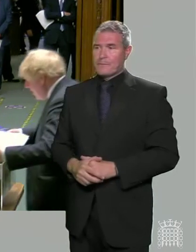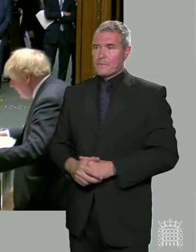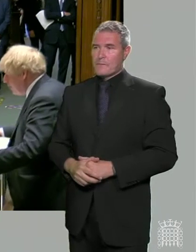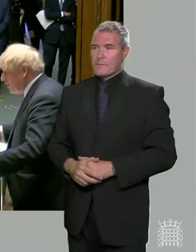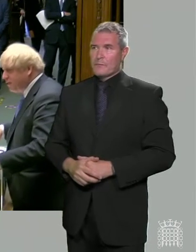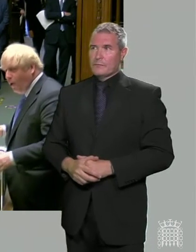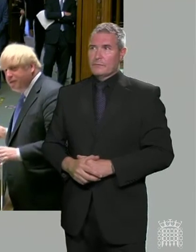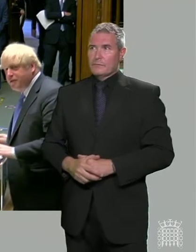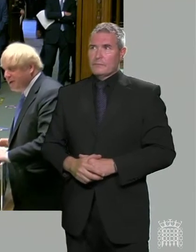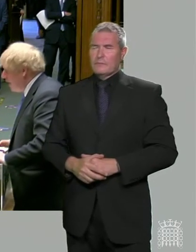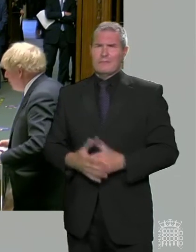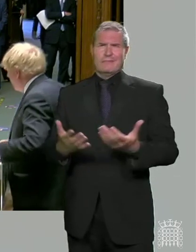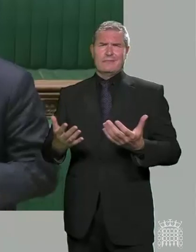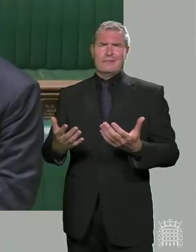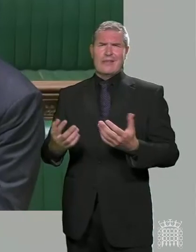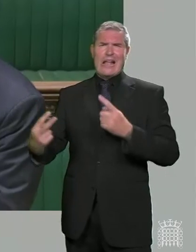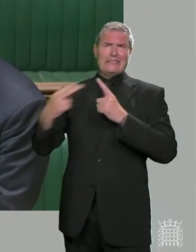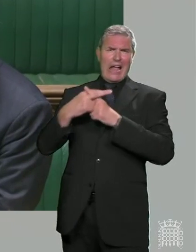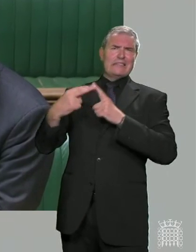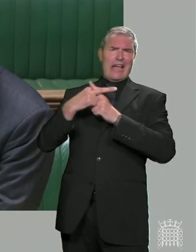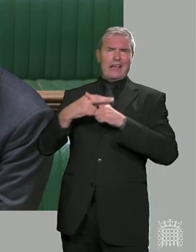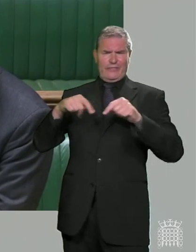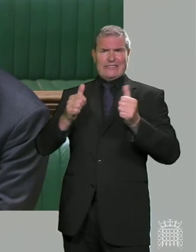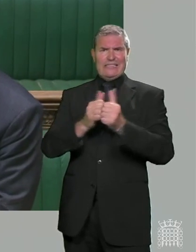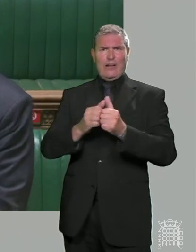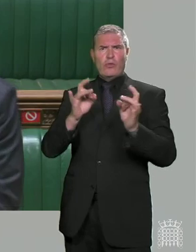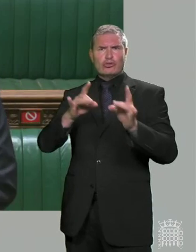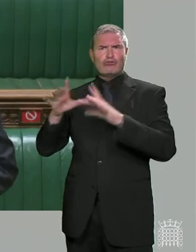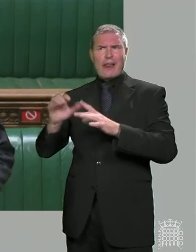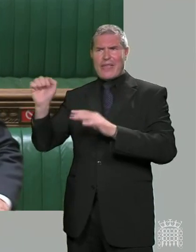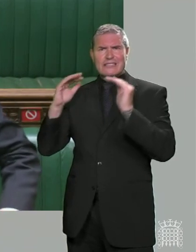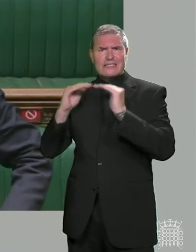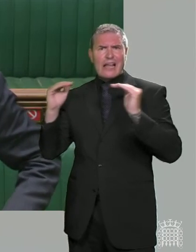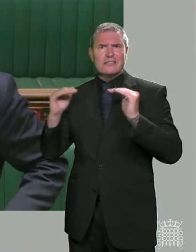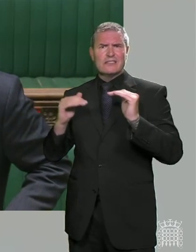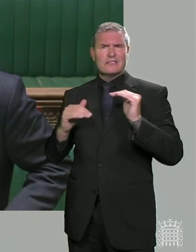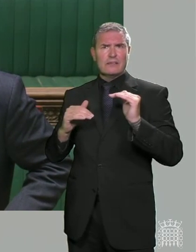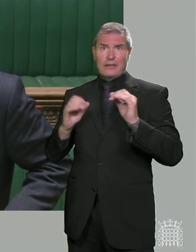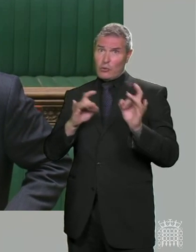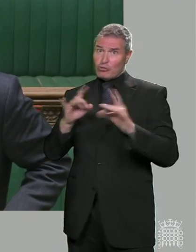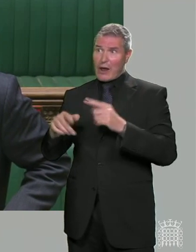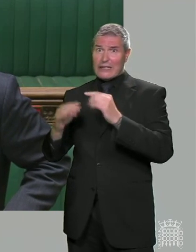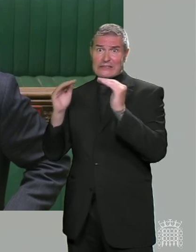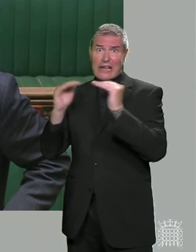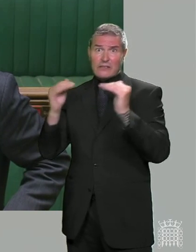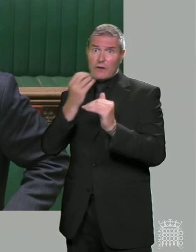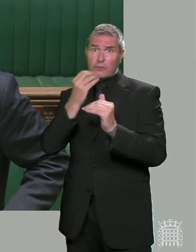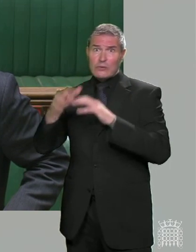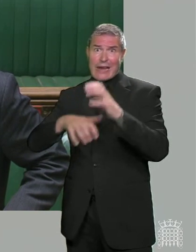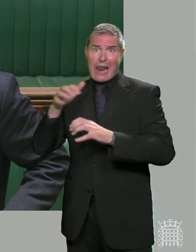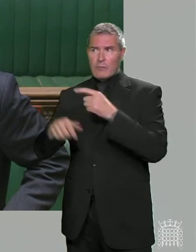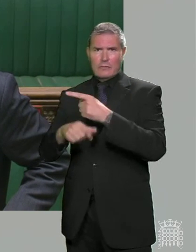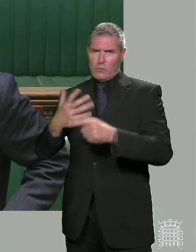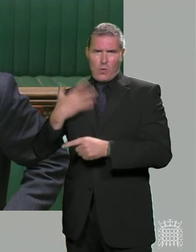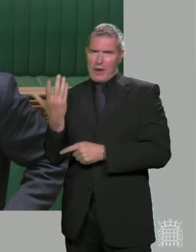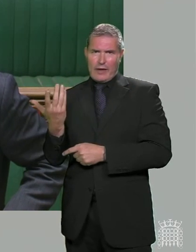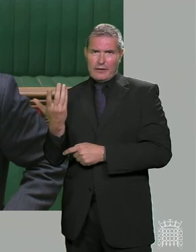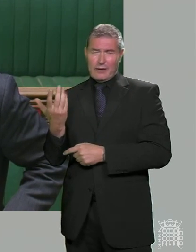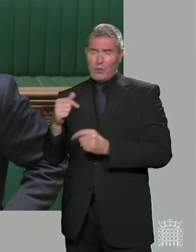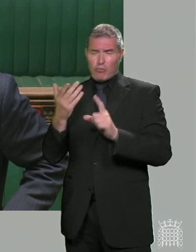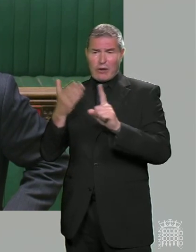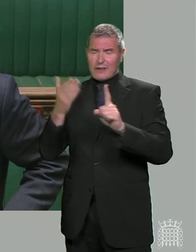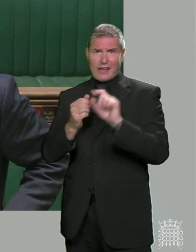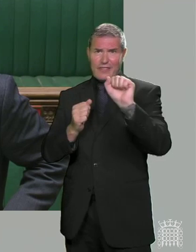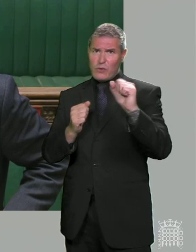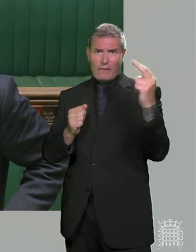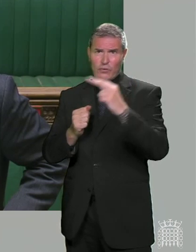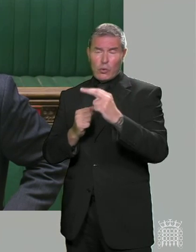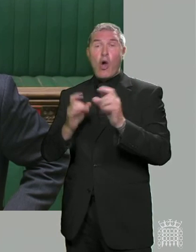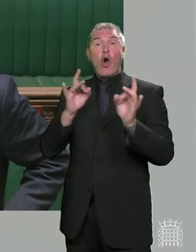I really think that these constant attacks on Australia, its standards and its animal welfare standards will be very much resented by the people of Australia, and will not be recognised.